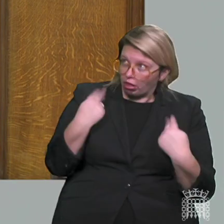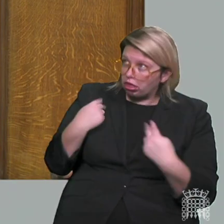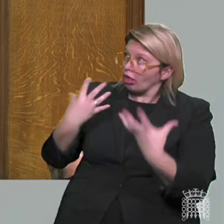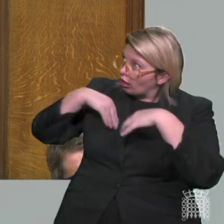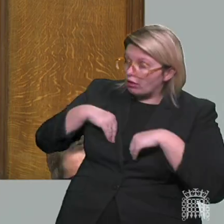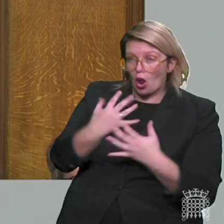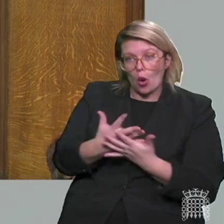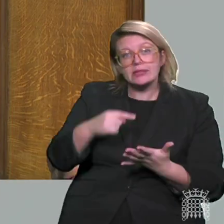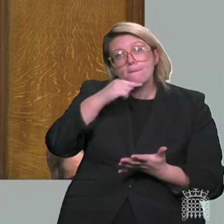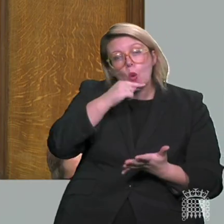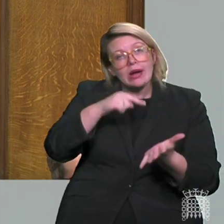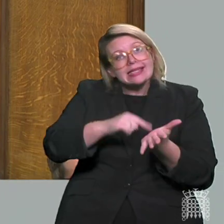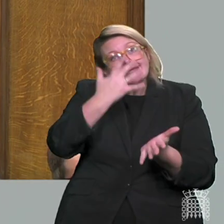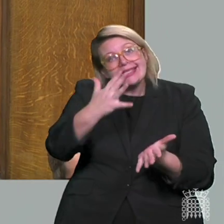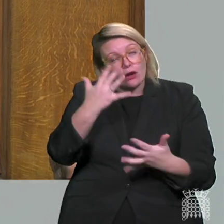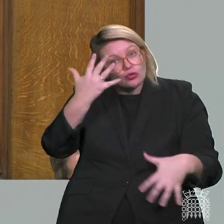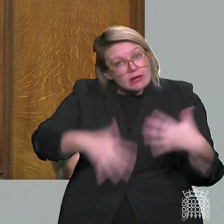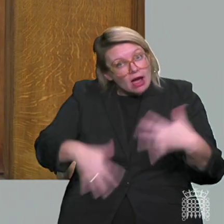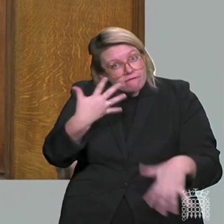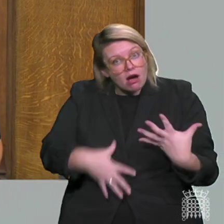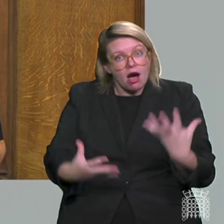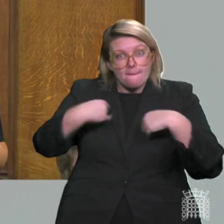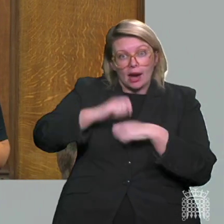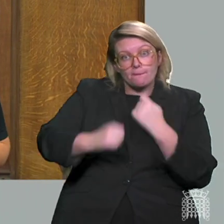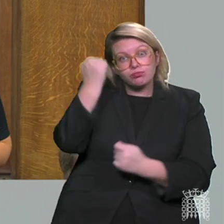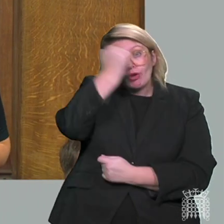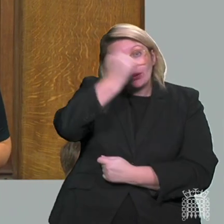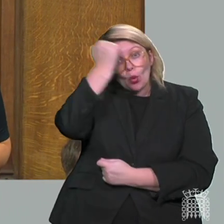The Prime Minister has been too slow to recognise the damage that this is causing.